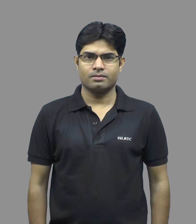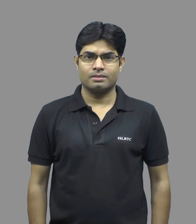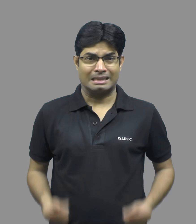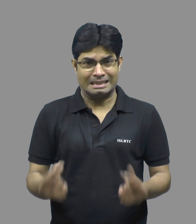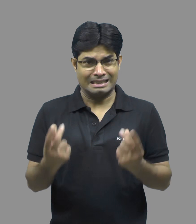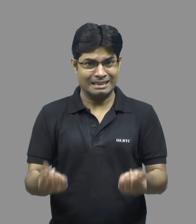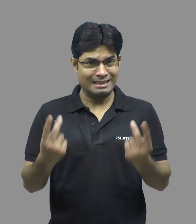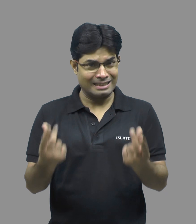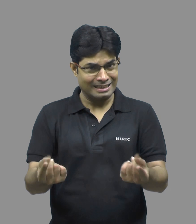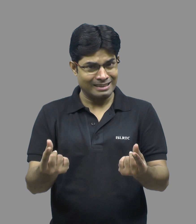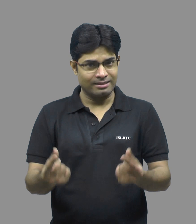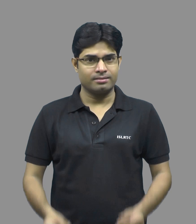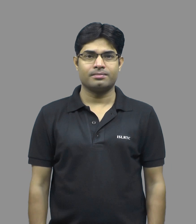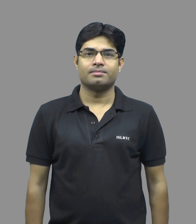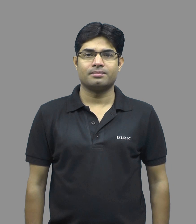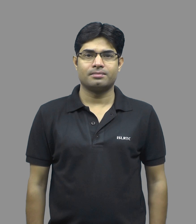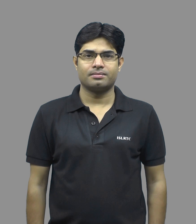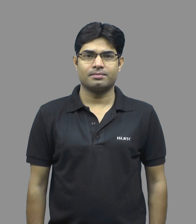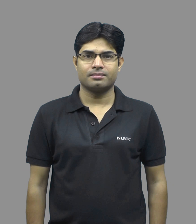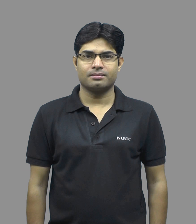Hurry Up Quickly